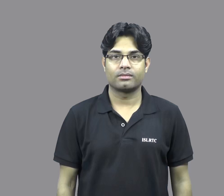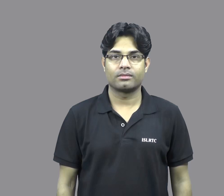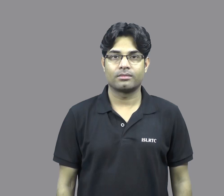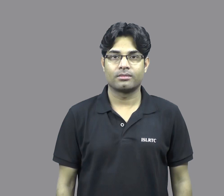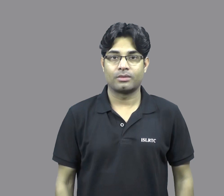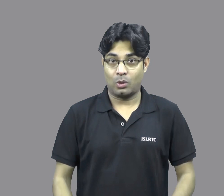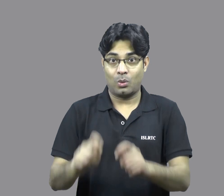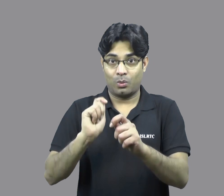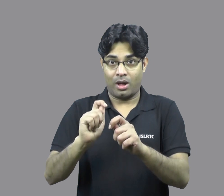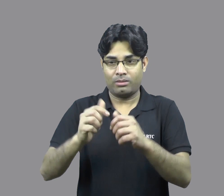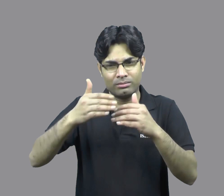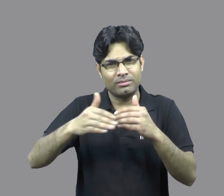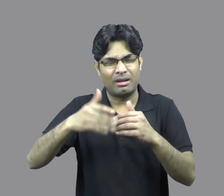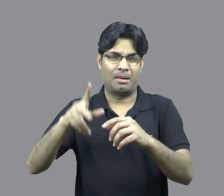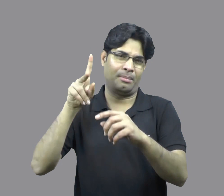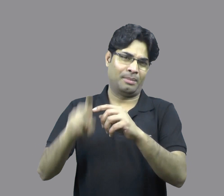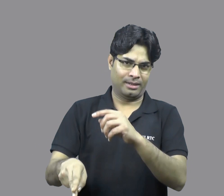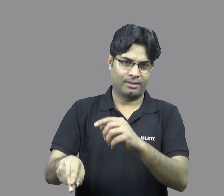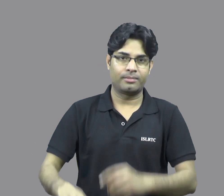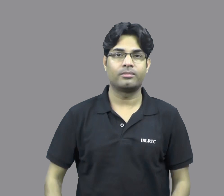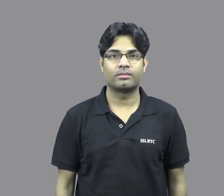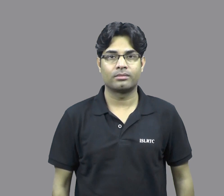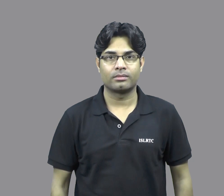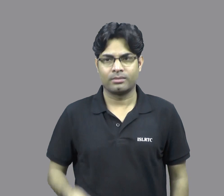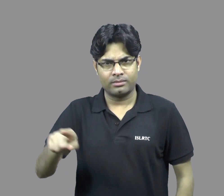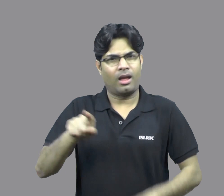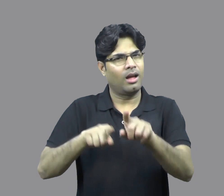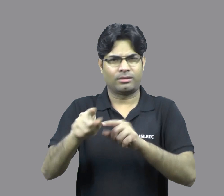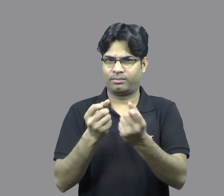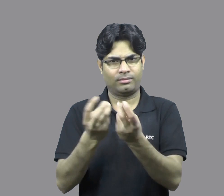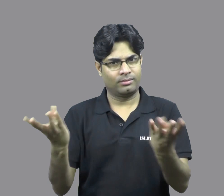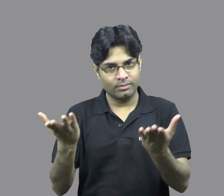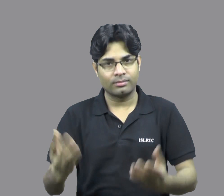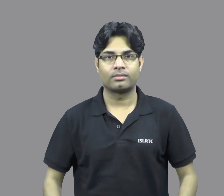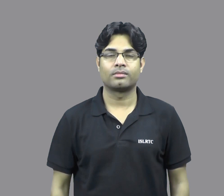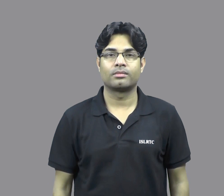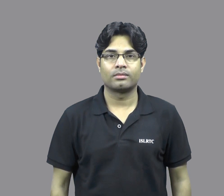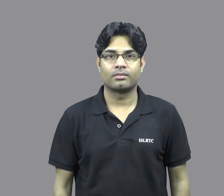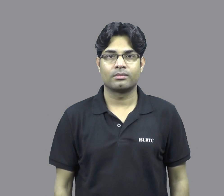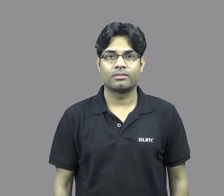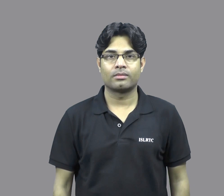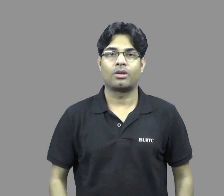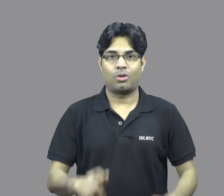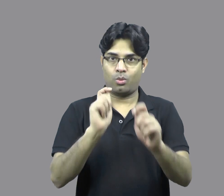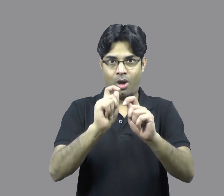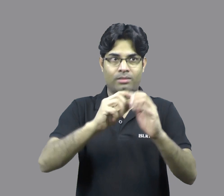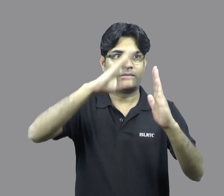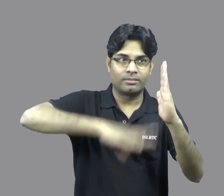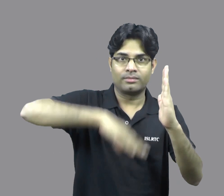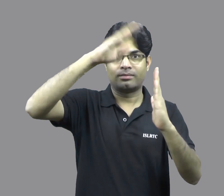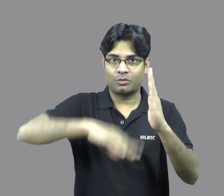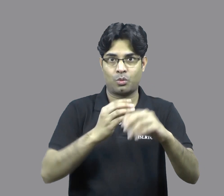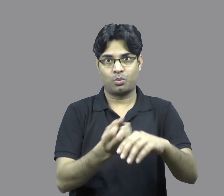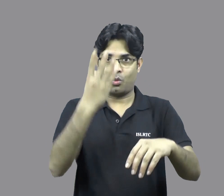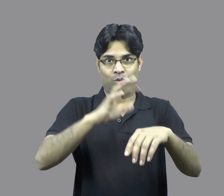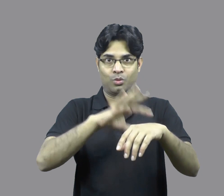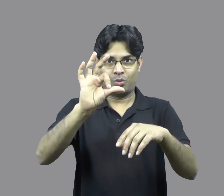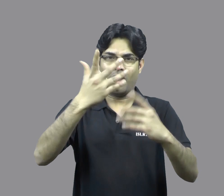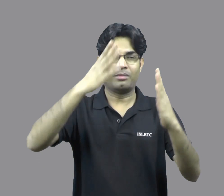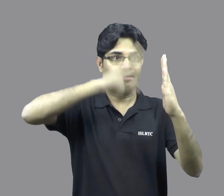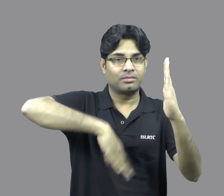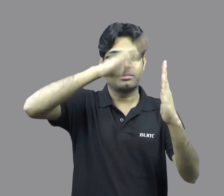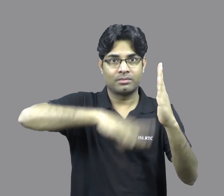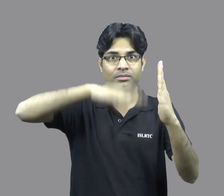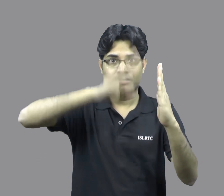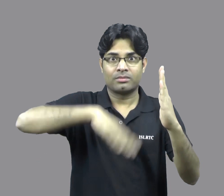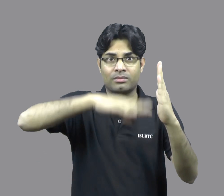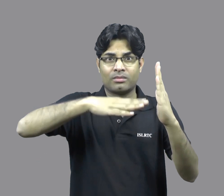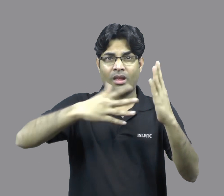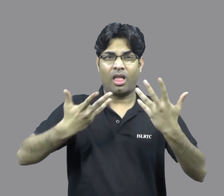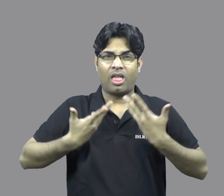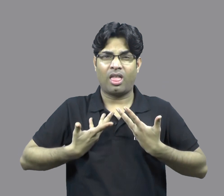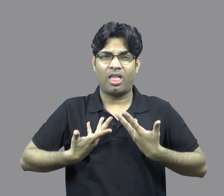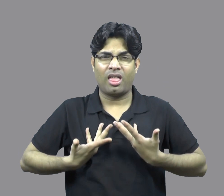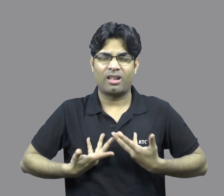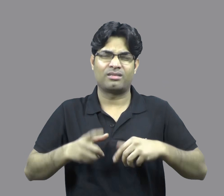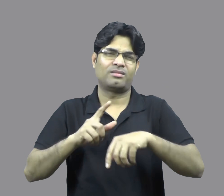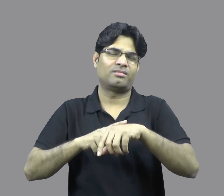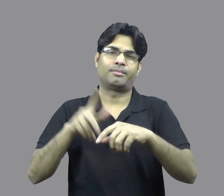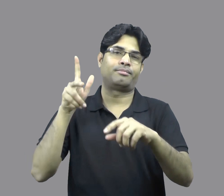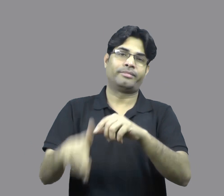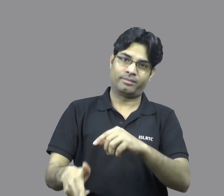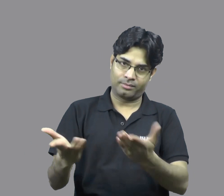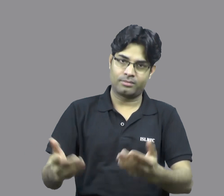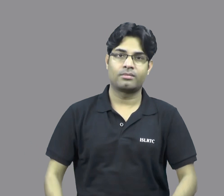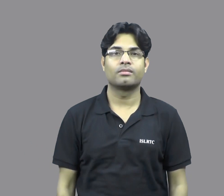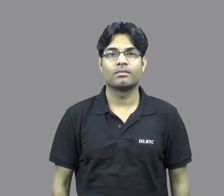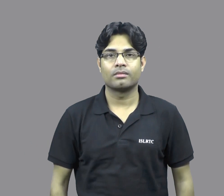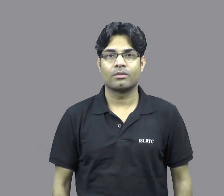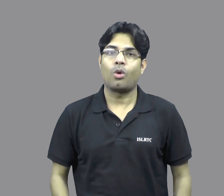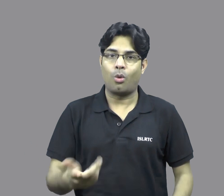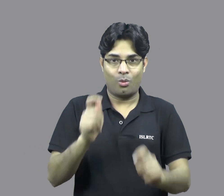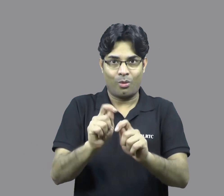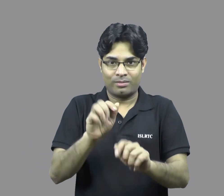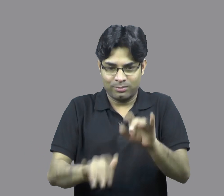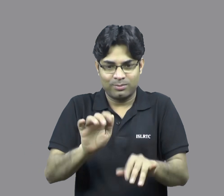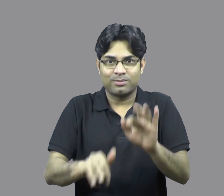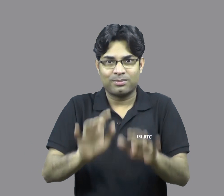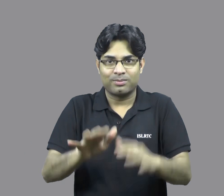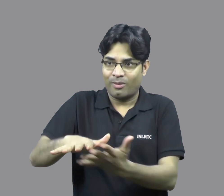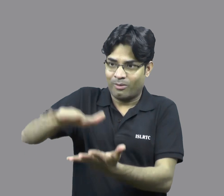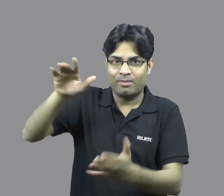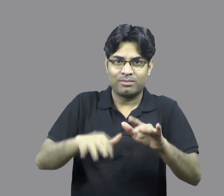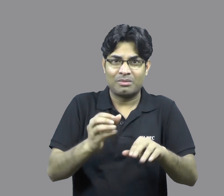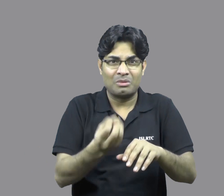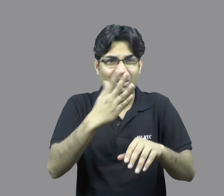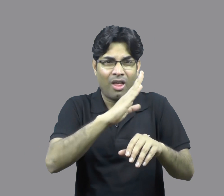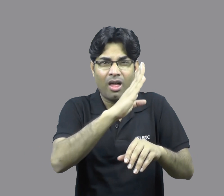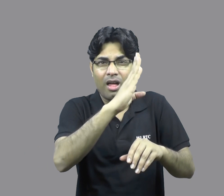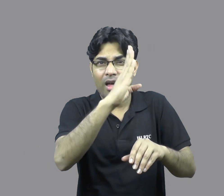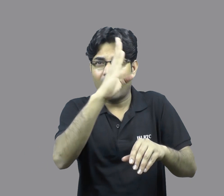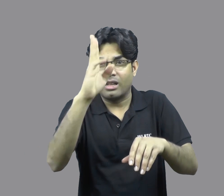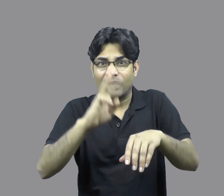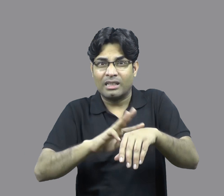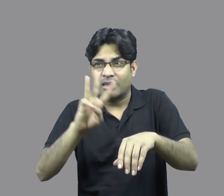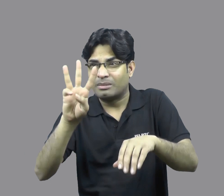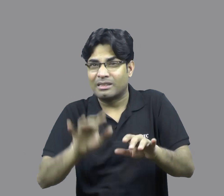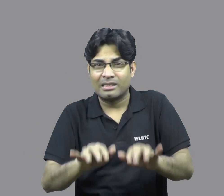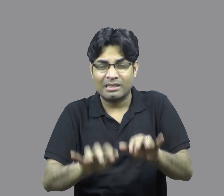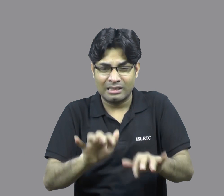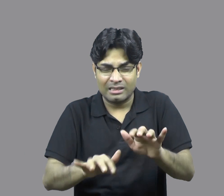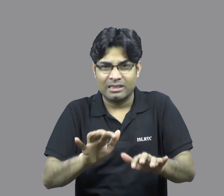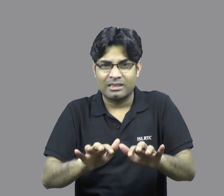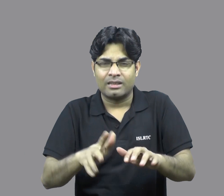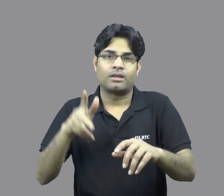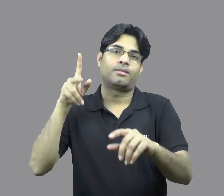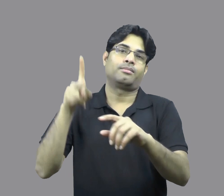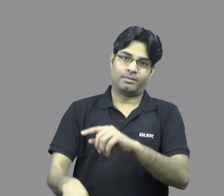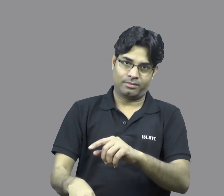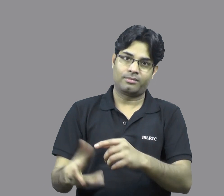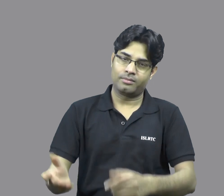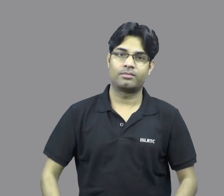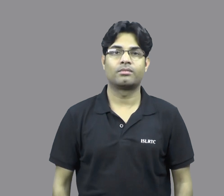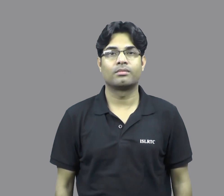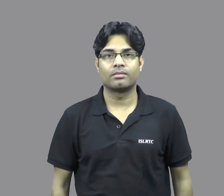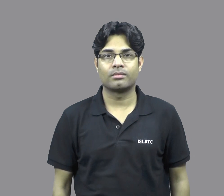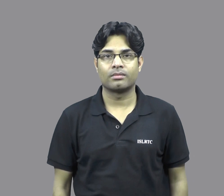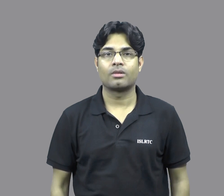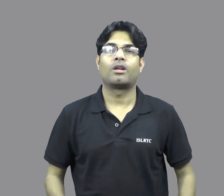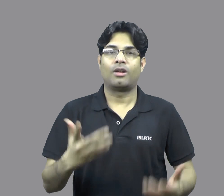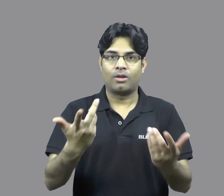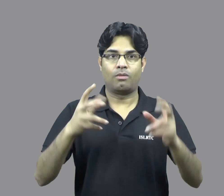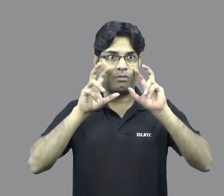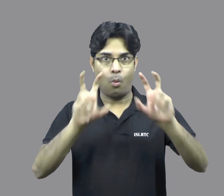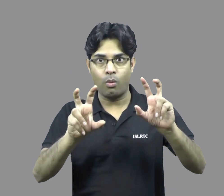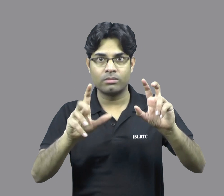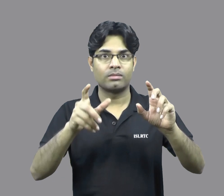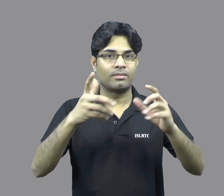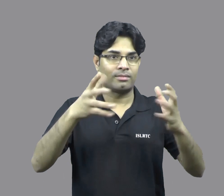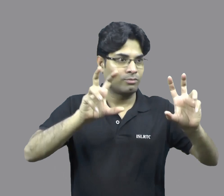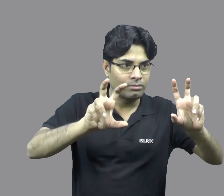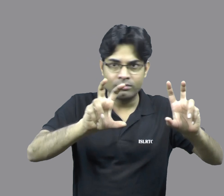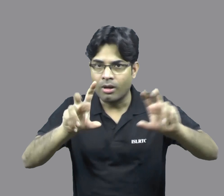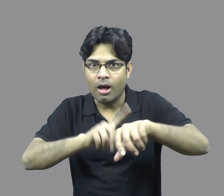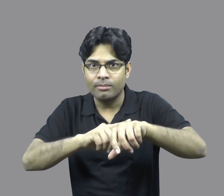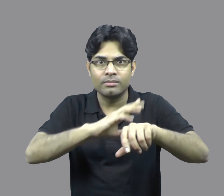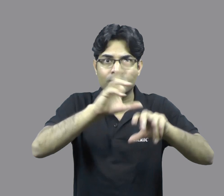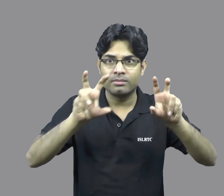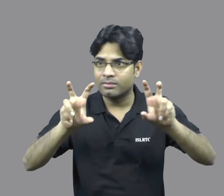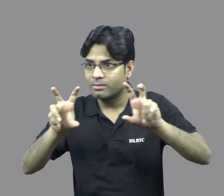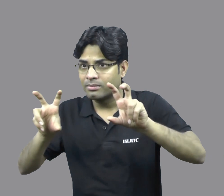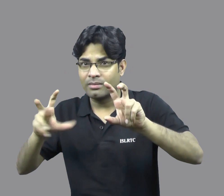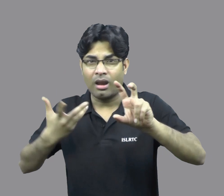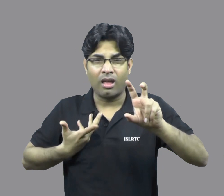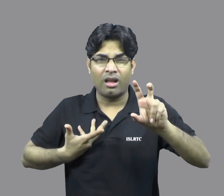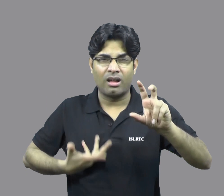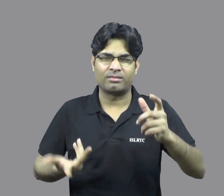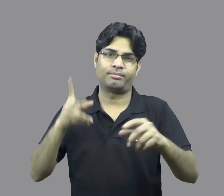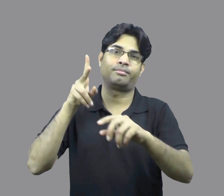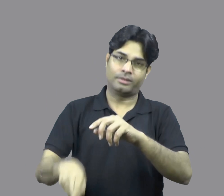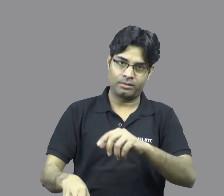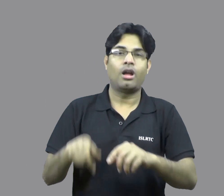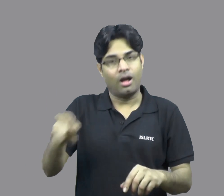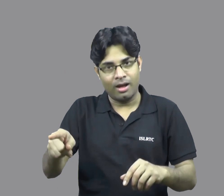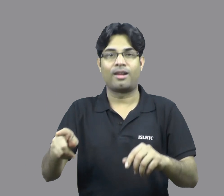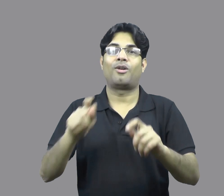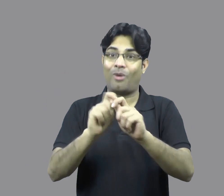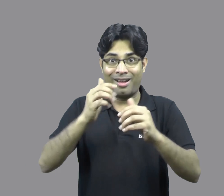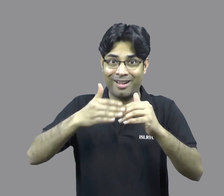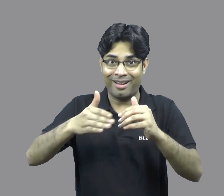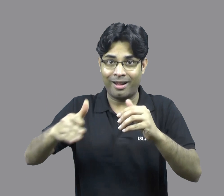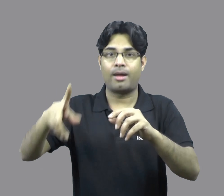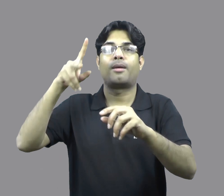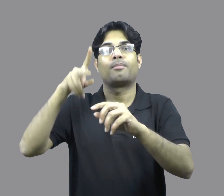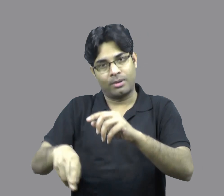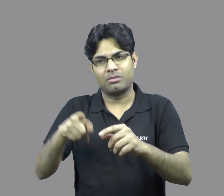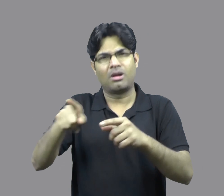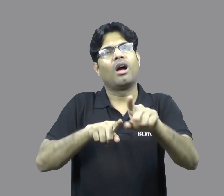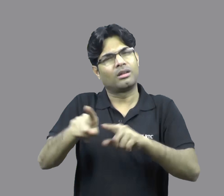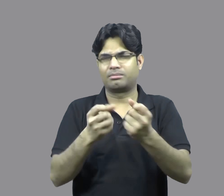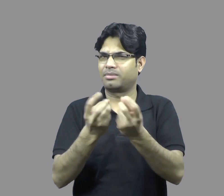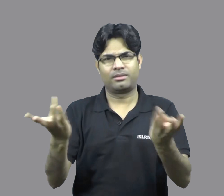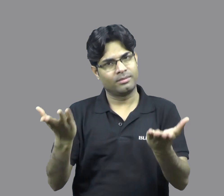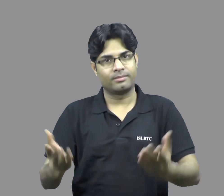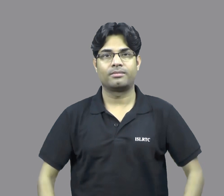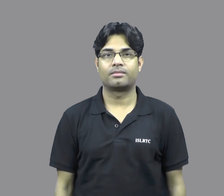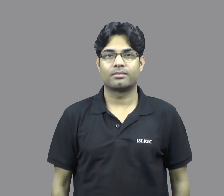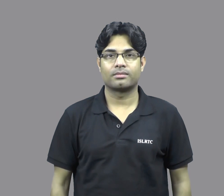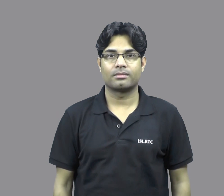Call it a day